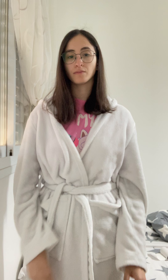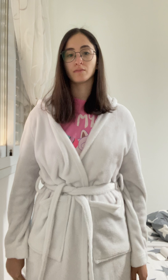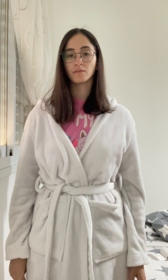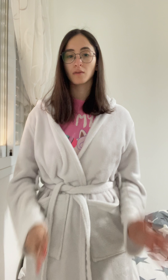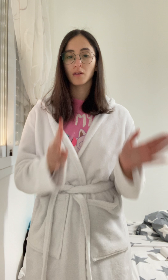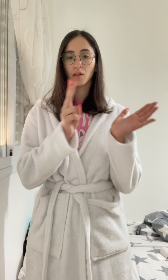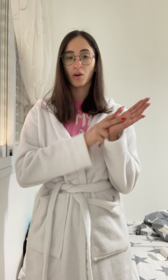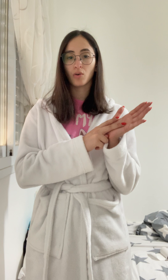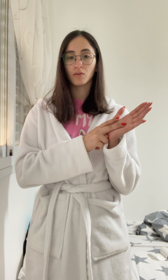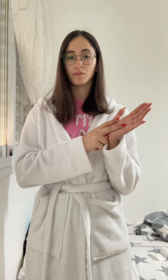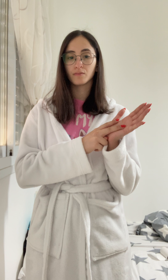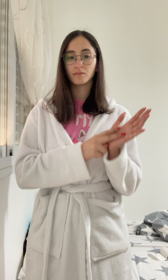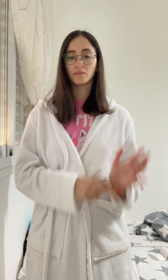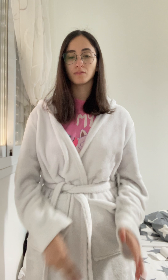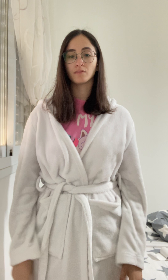נכון